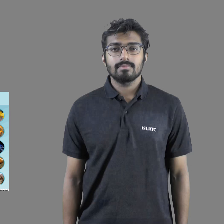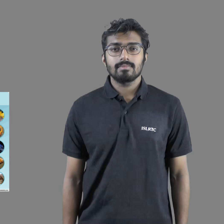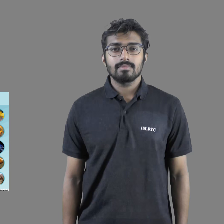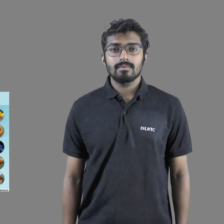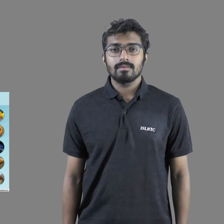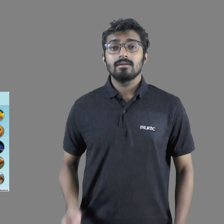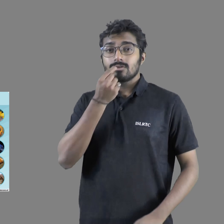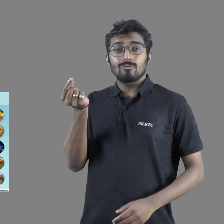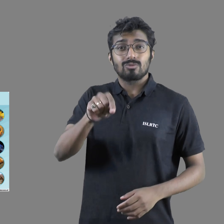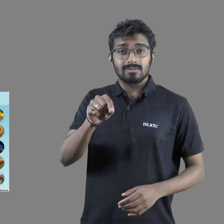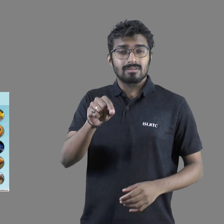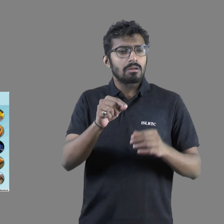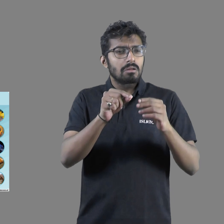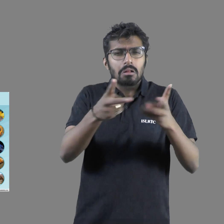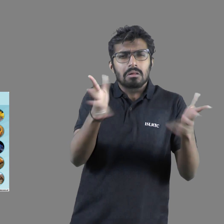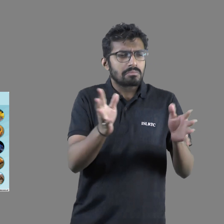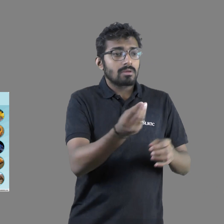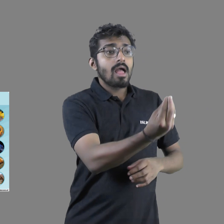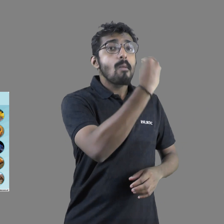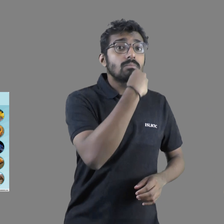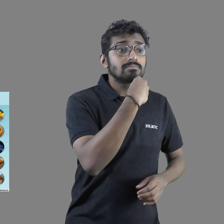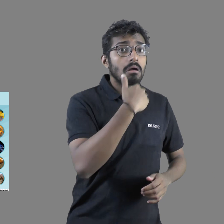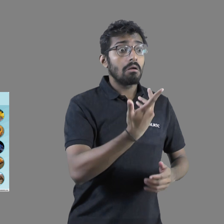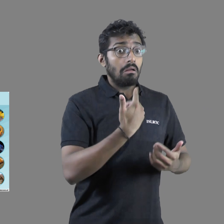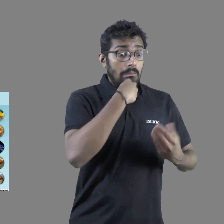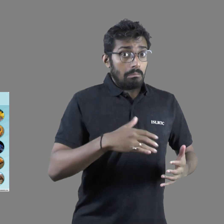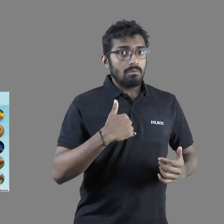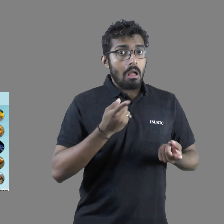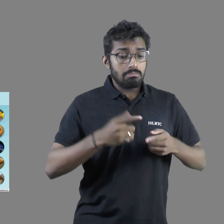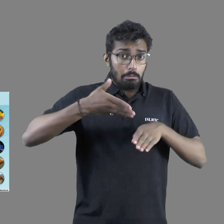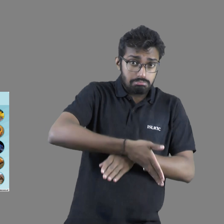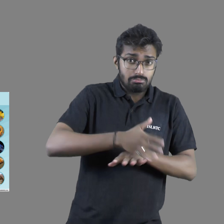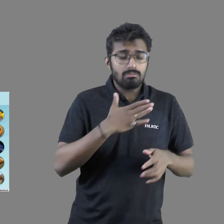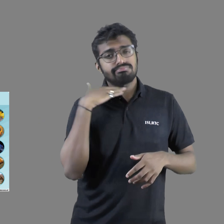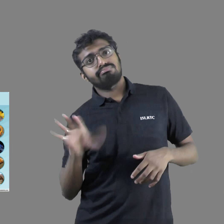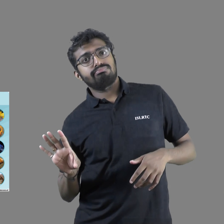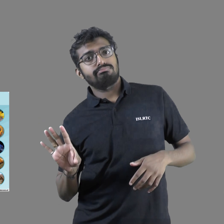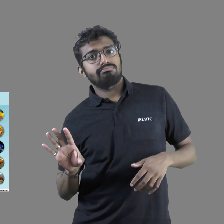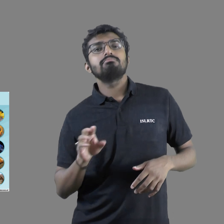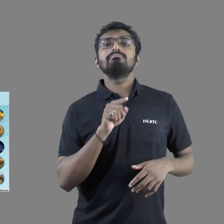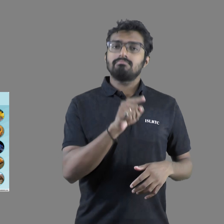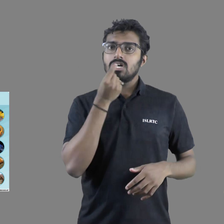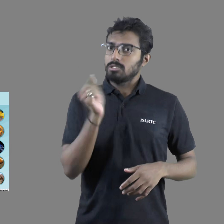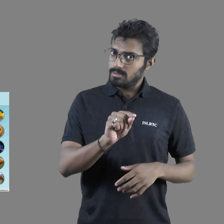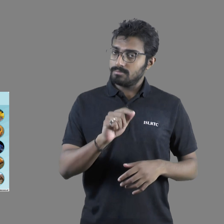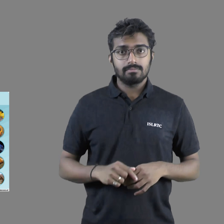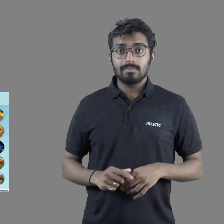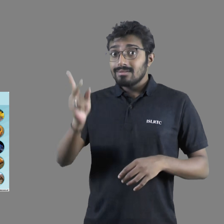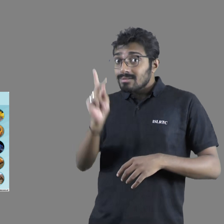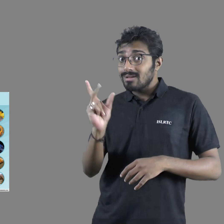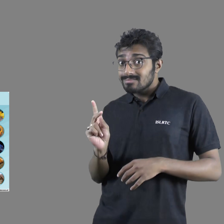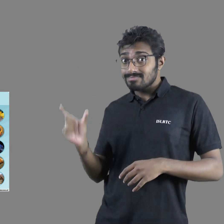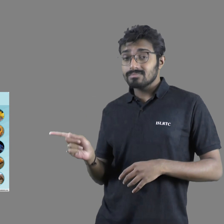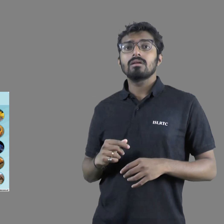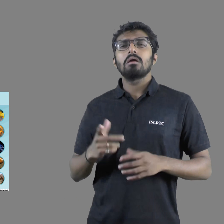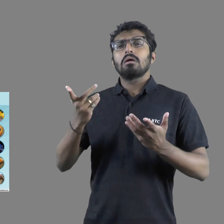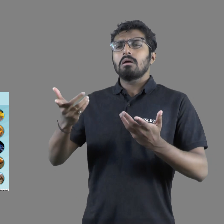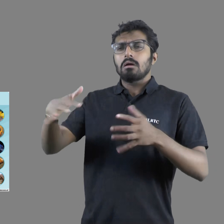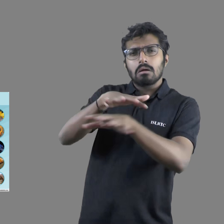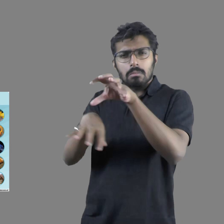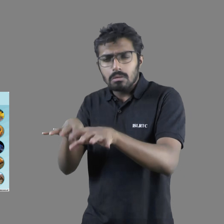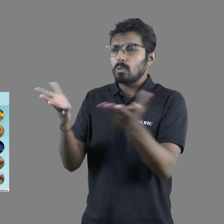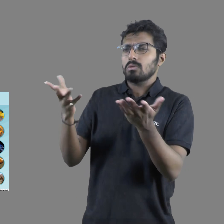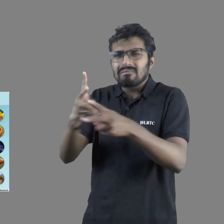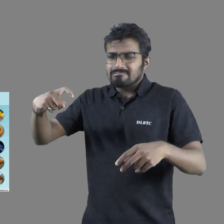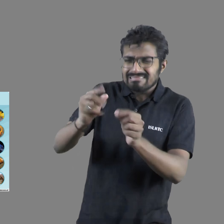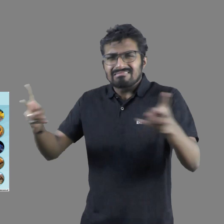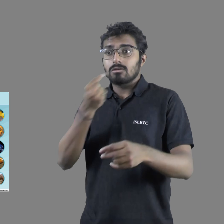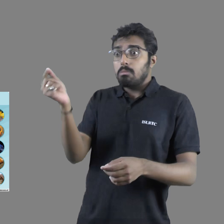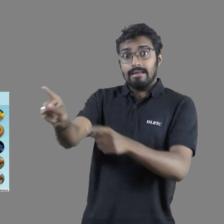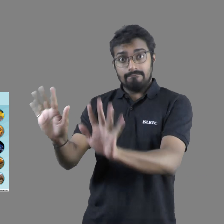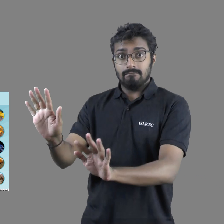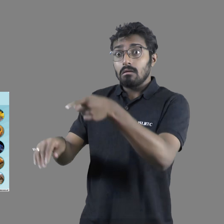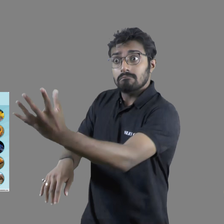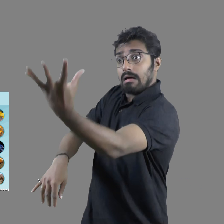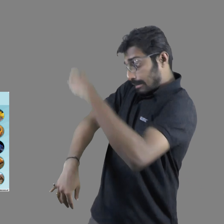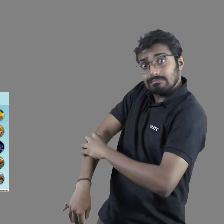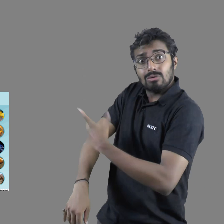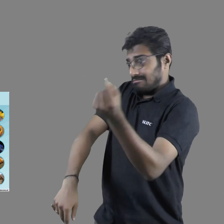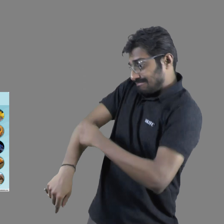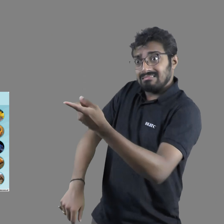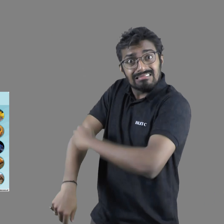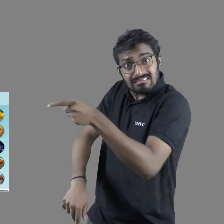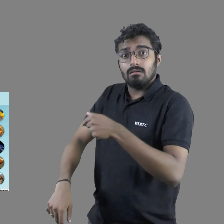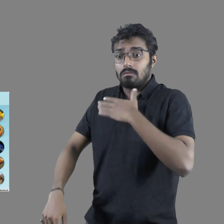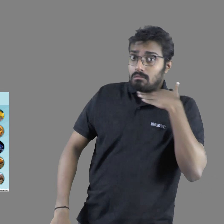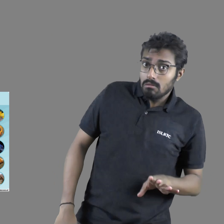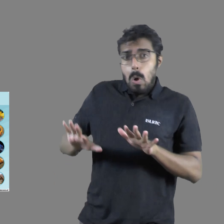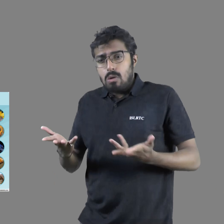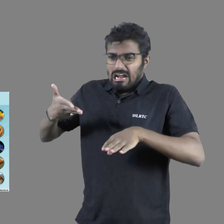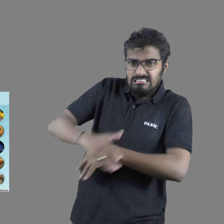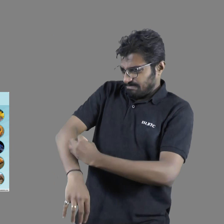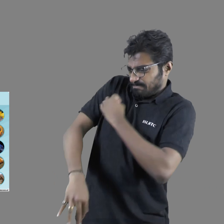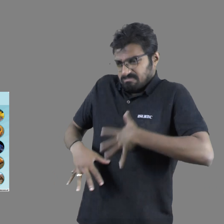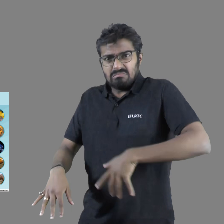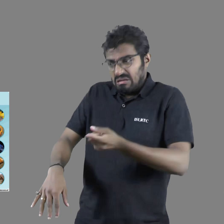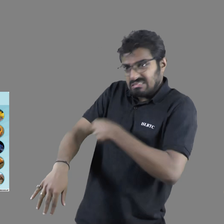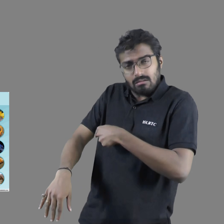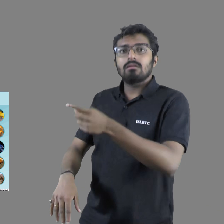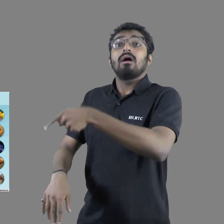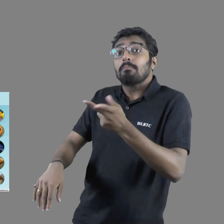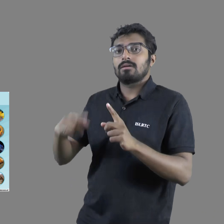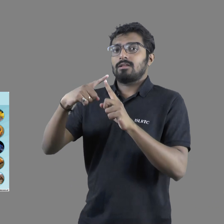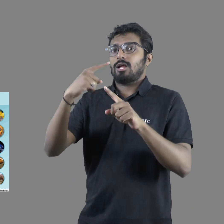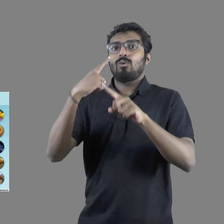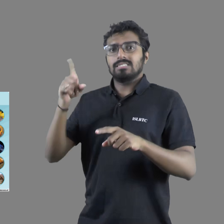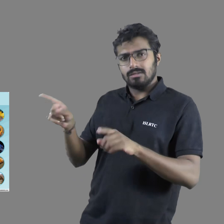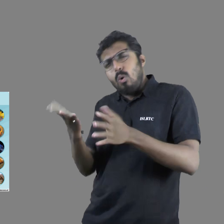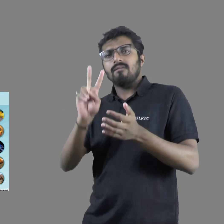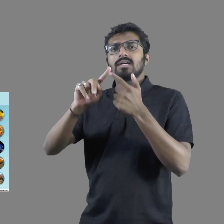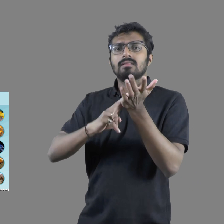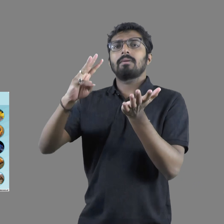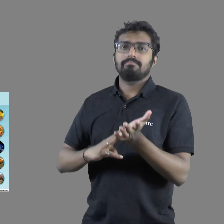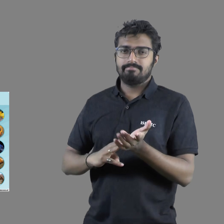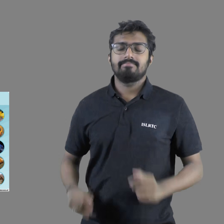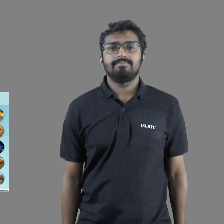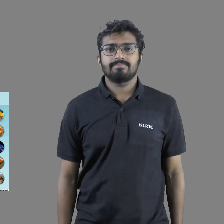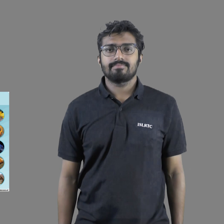Poisonous or Venom